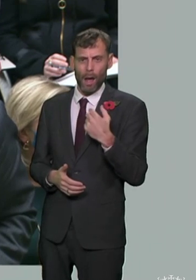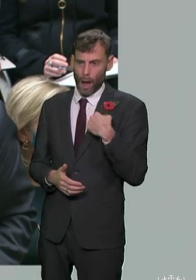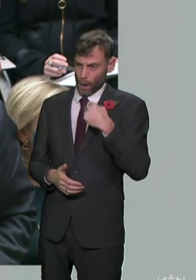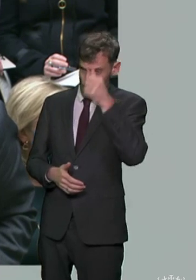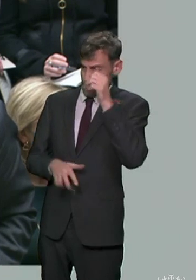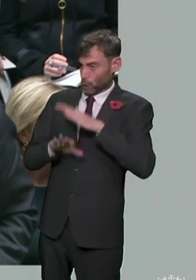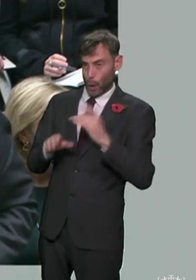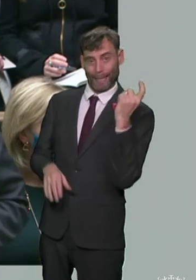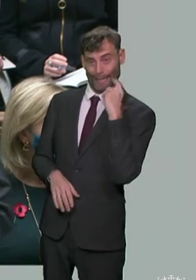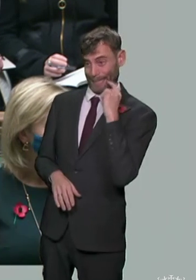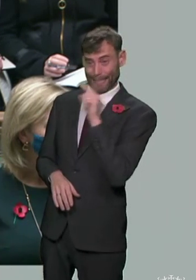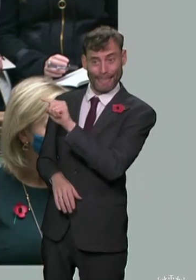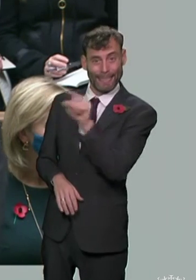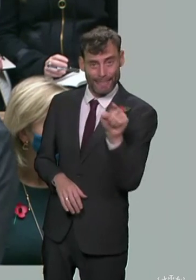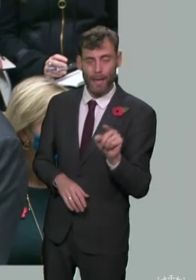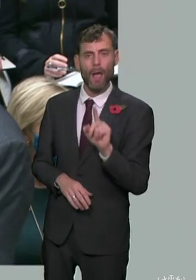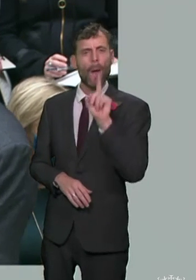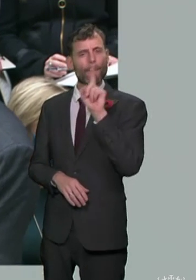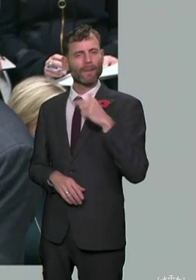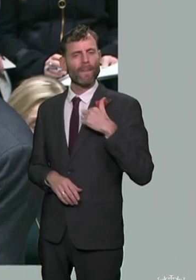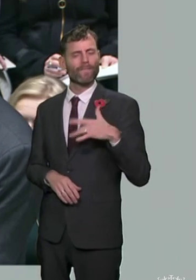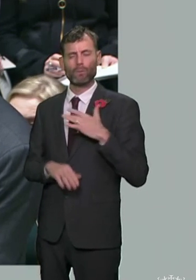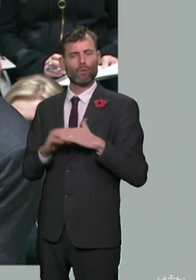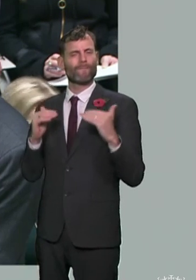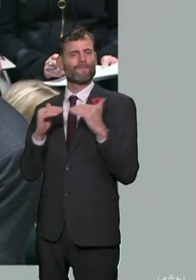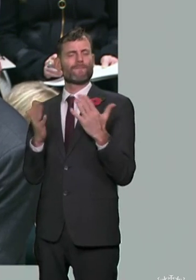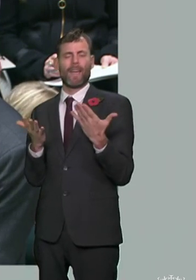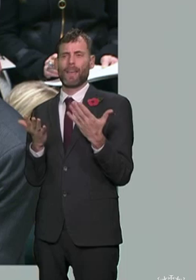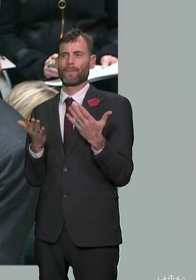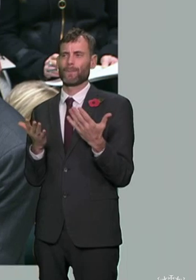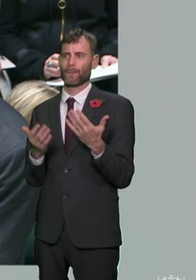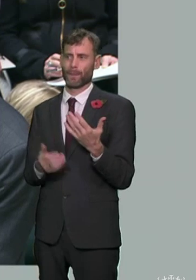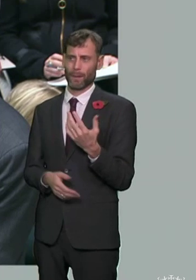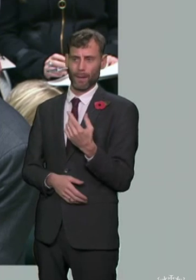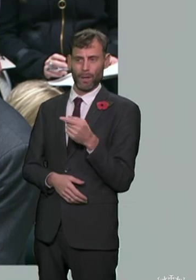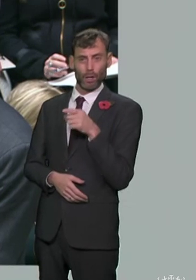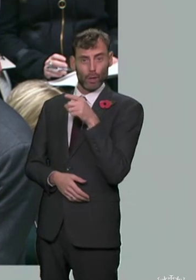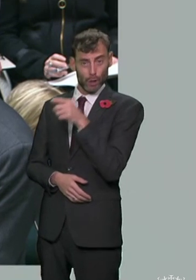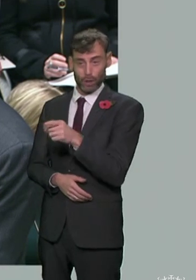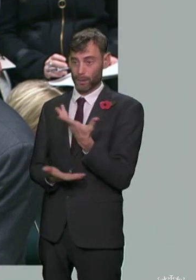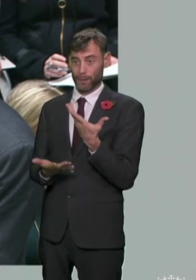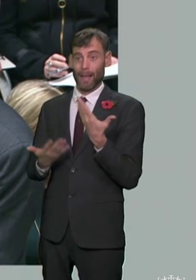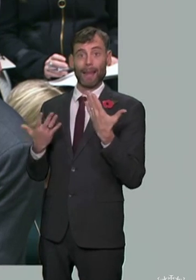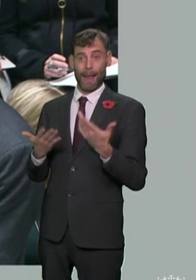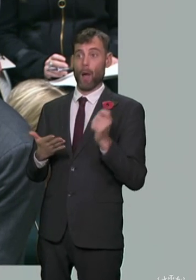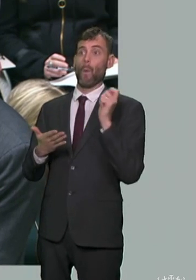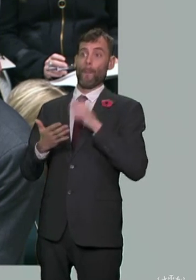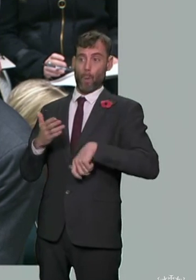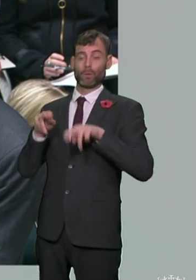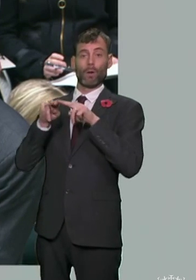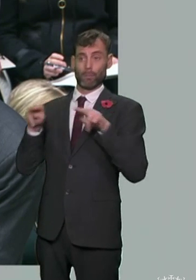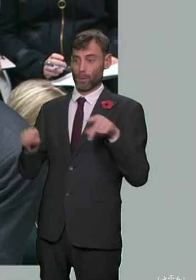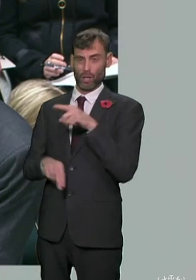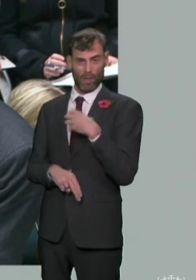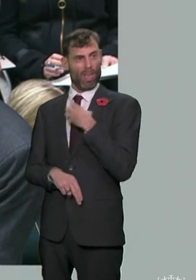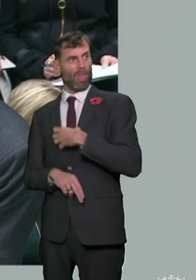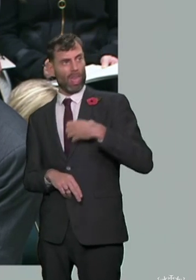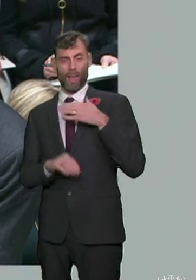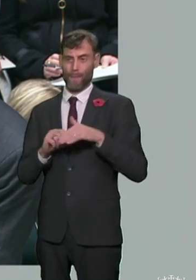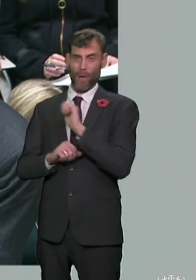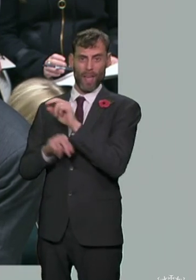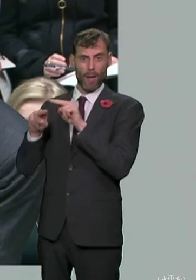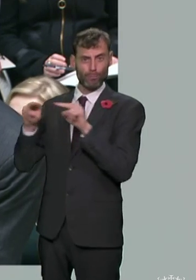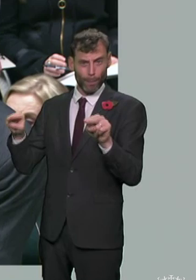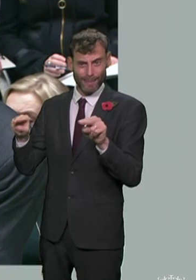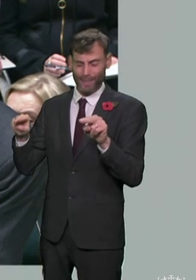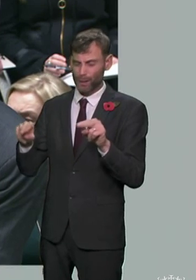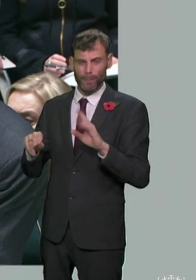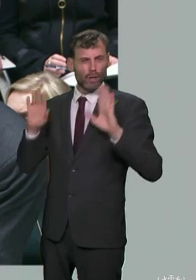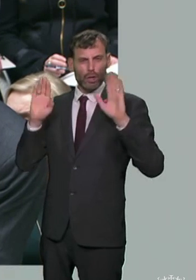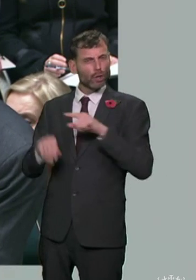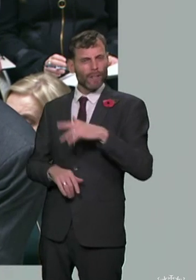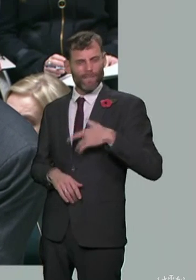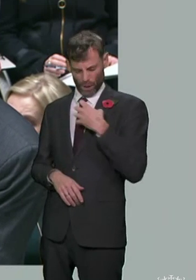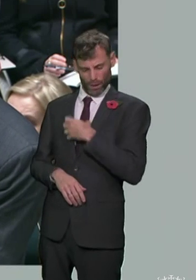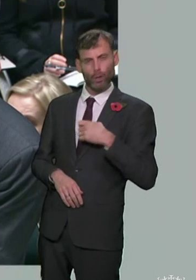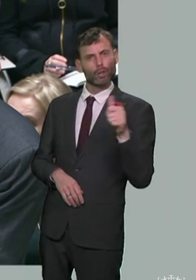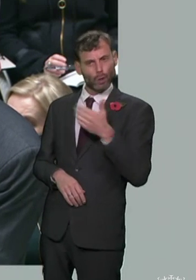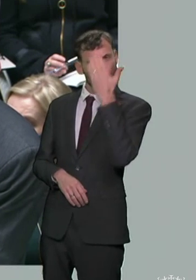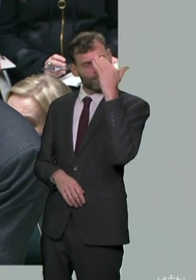I have every sympathy, but what I think is unfair is that people such as her are placed in a position of unnecessary anxiety about their homes when they should be reassured.